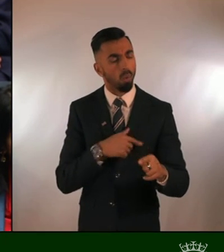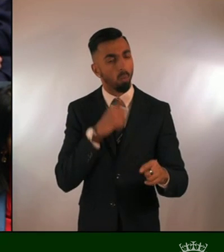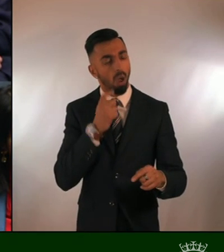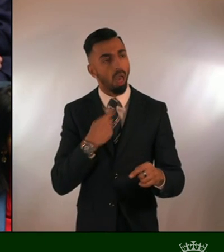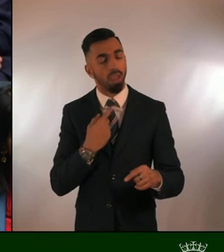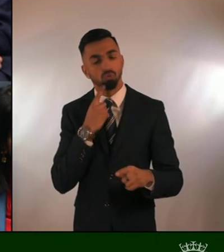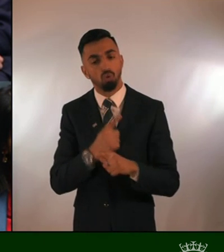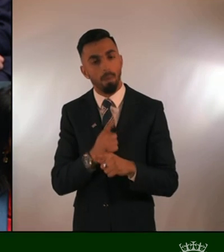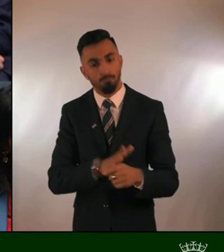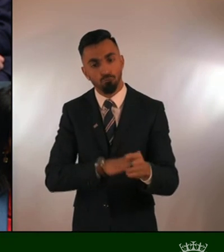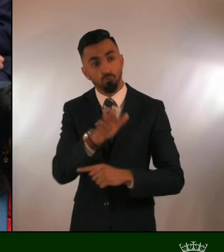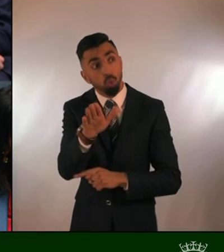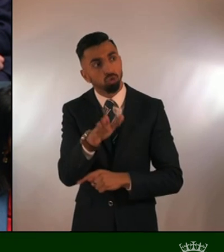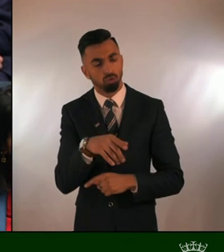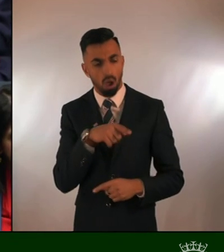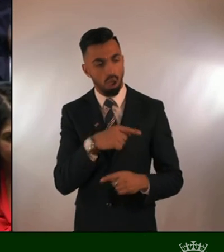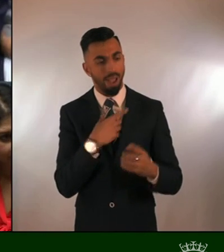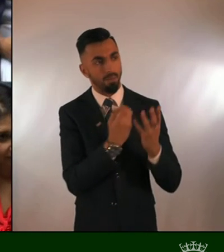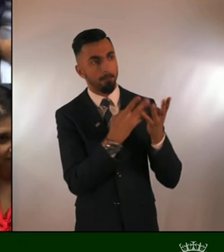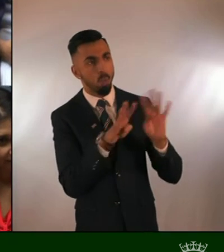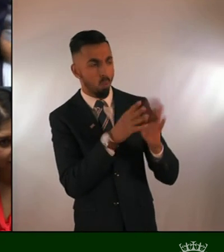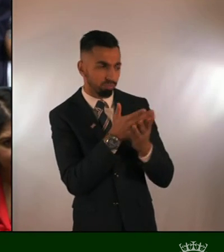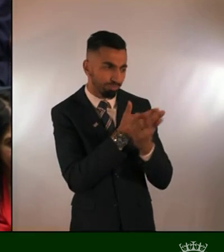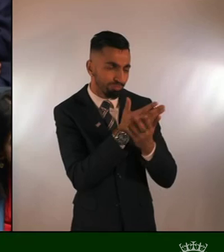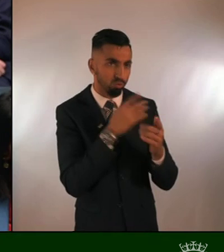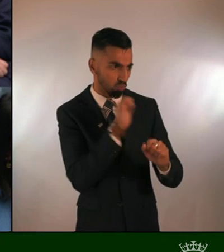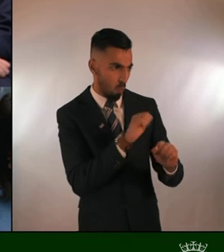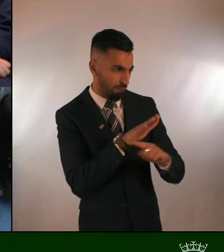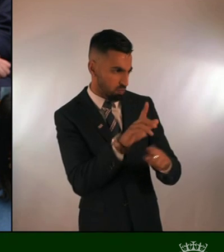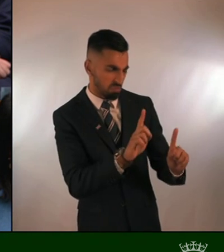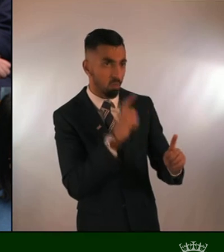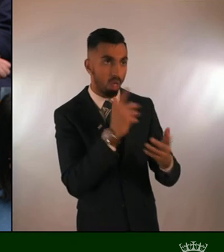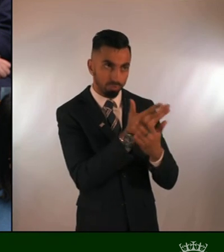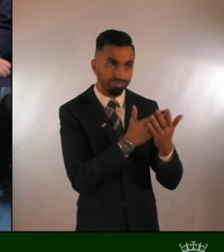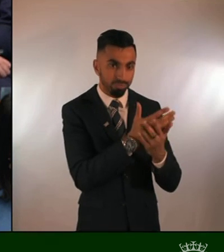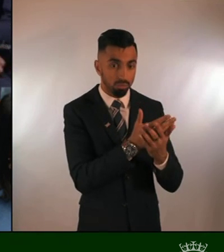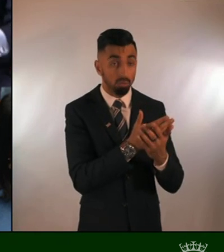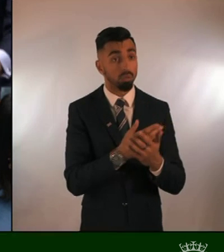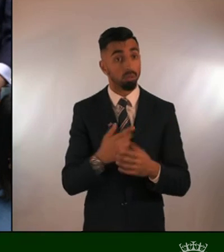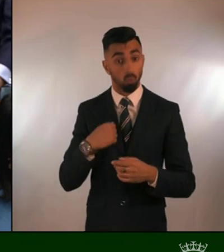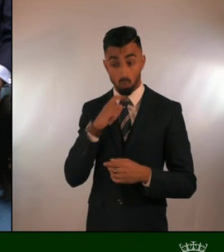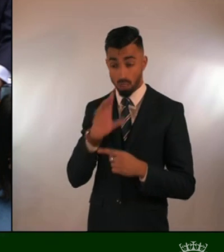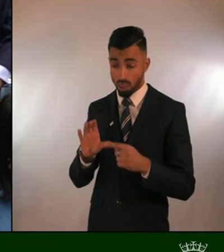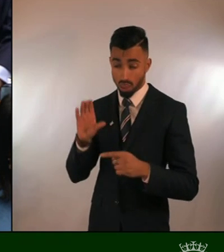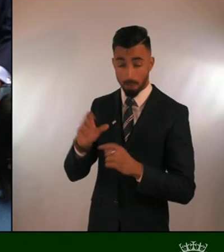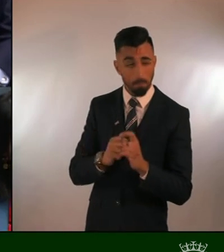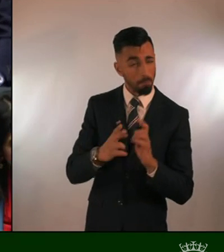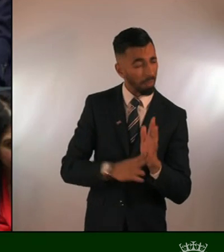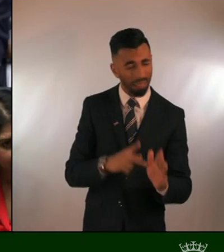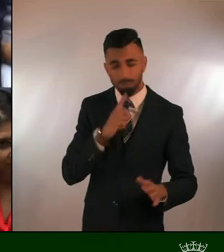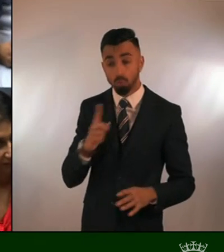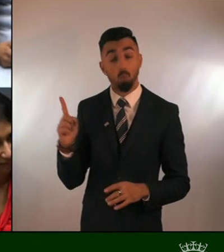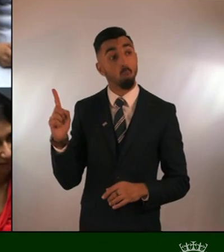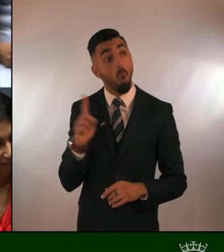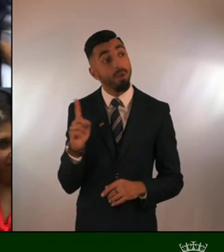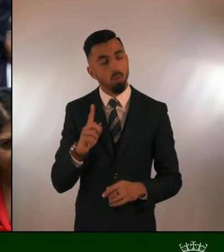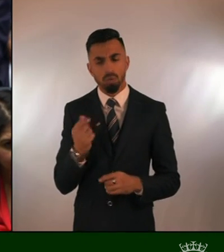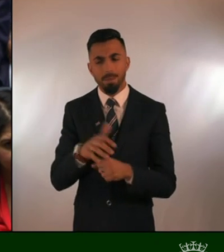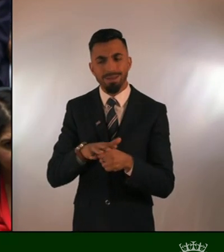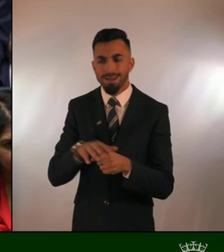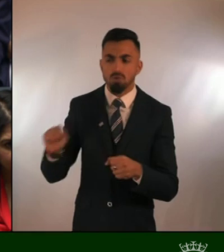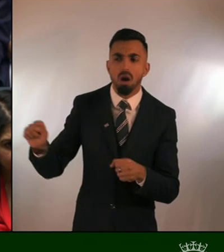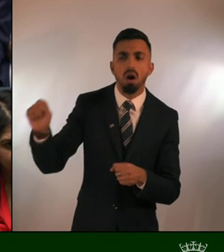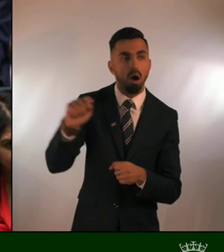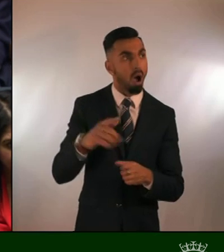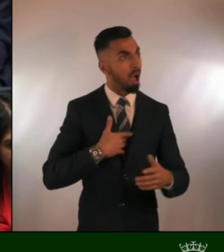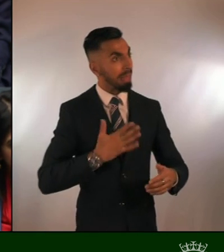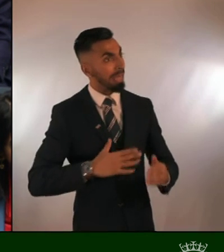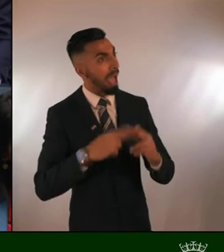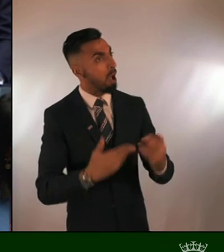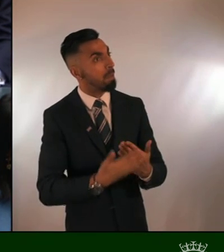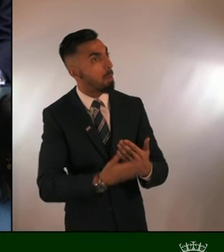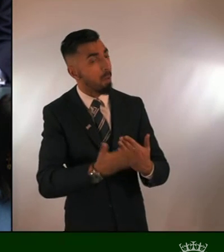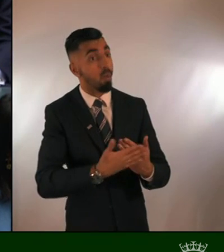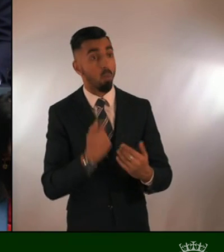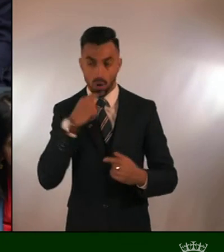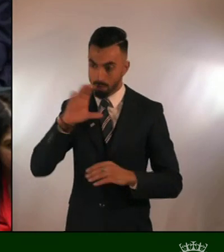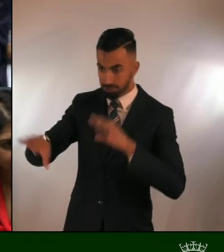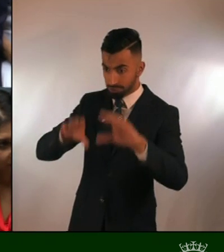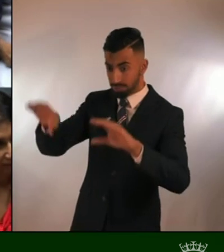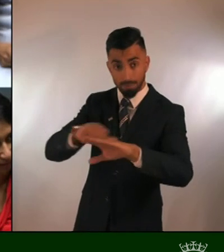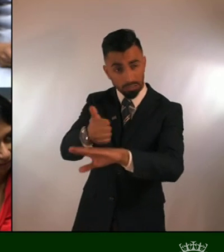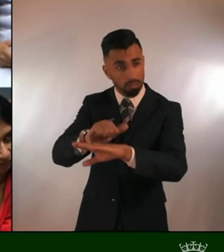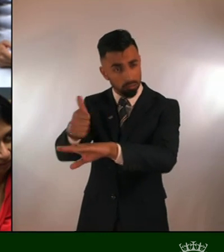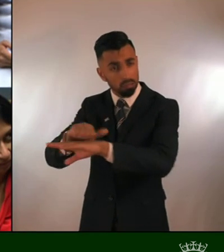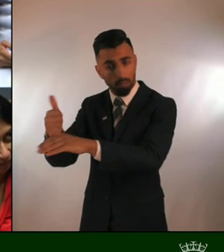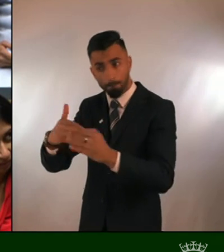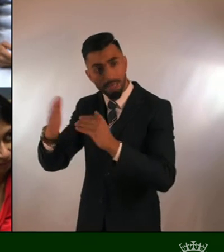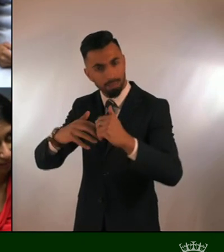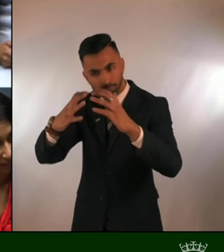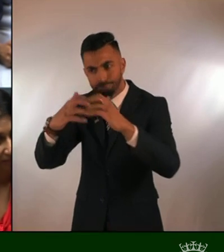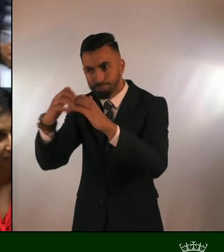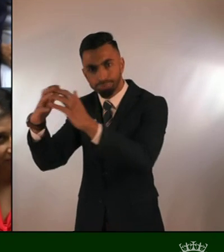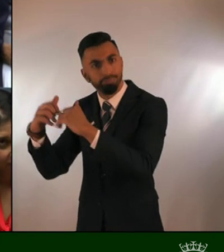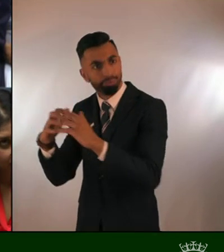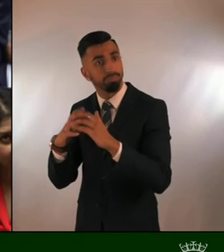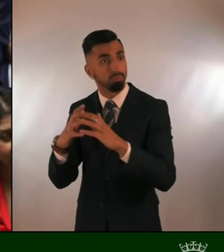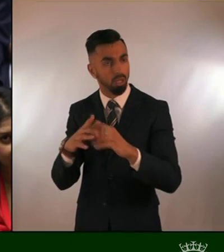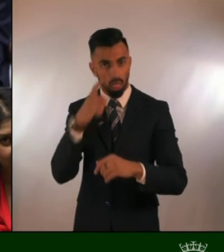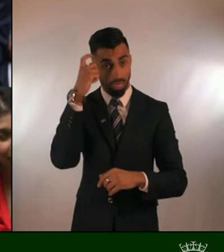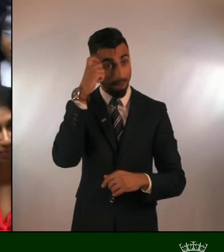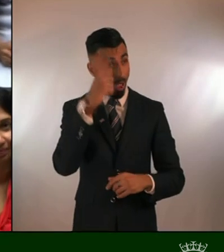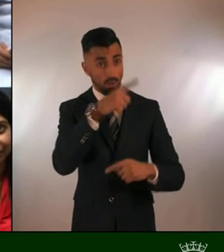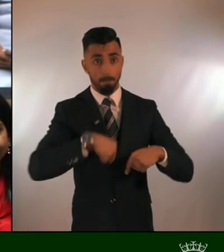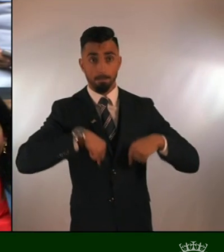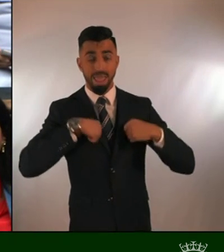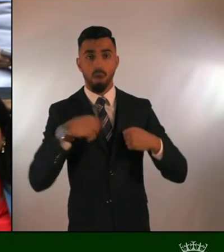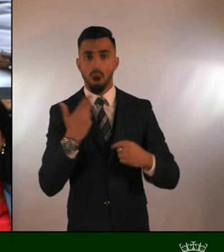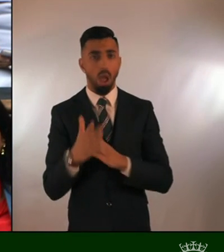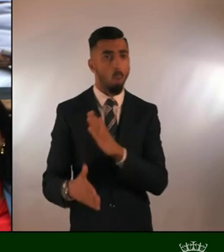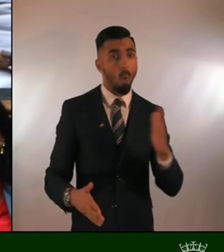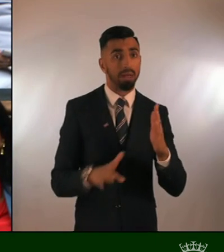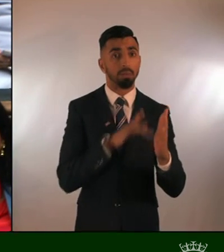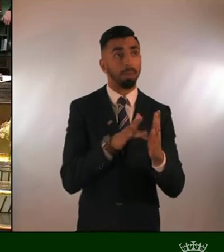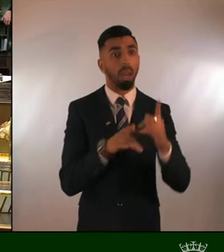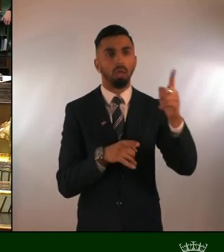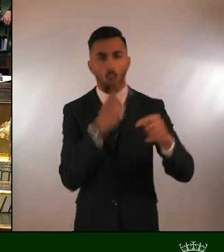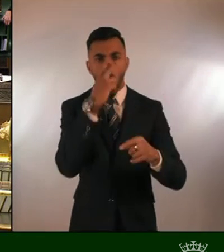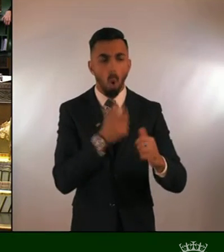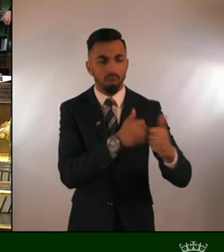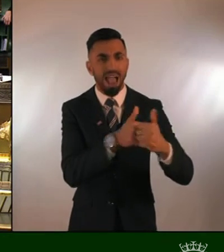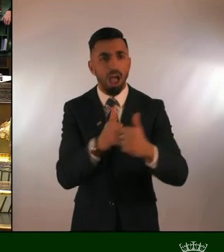I am confirming nearly £1.1 billion of allocations from the housing infrastructure fund to build nearly 70,000 new homes in areas of high demand across the country, and a new £400 million fund for ambitious Mayors, like Andy Street in the west midlands, to build on brownfield sites.